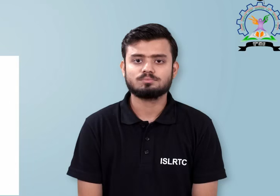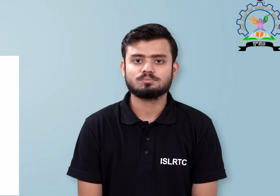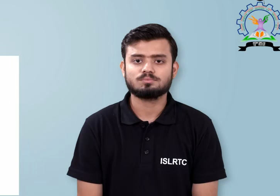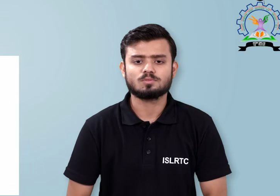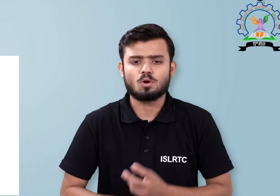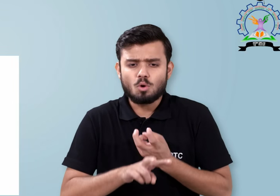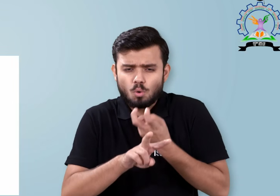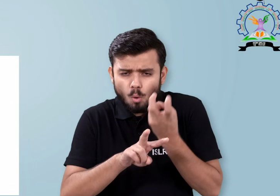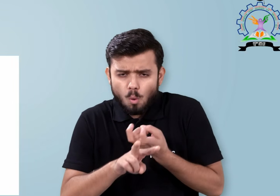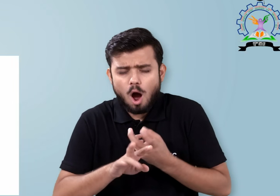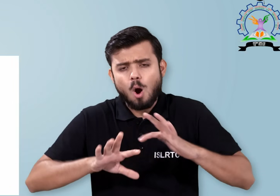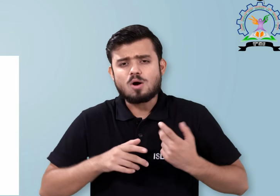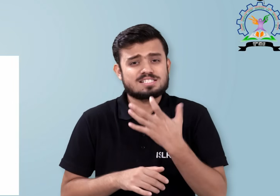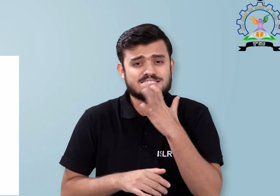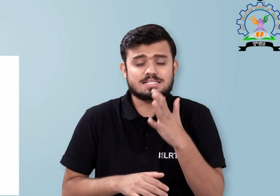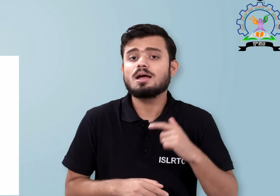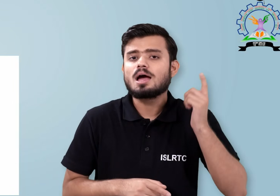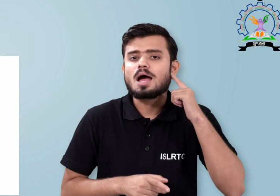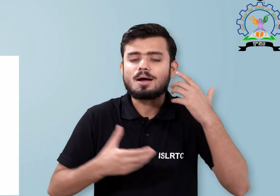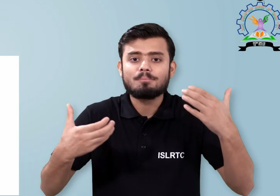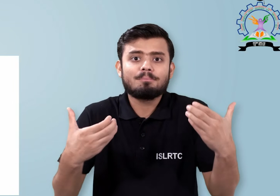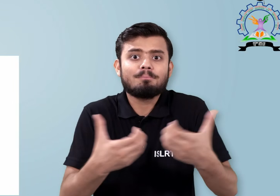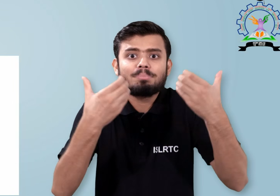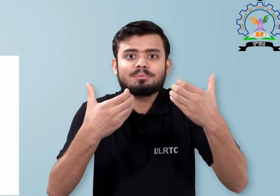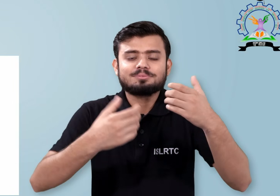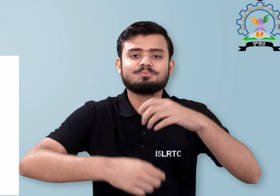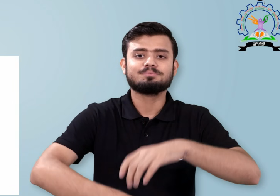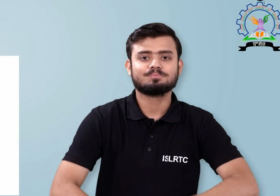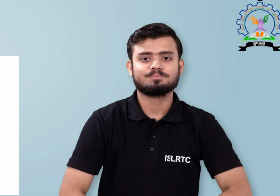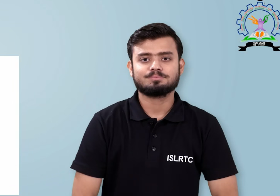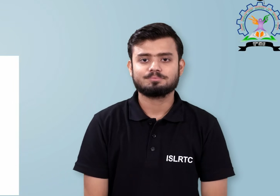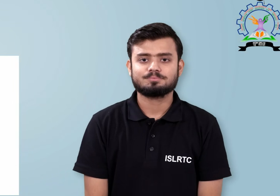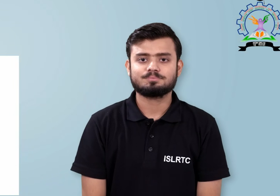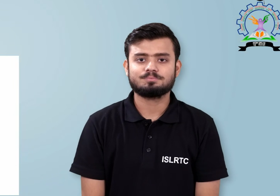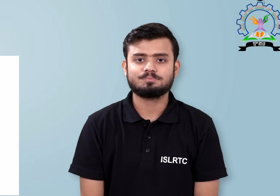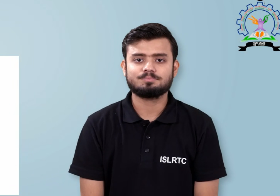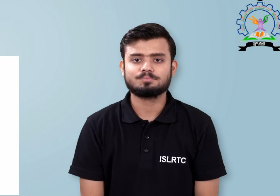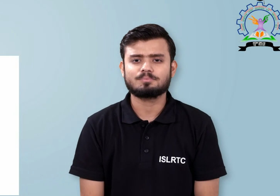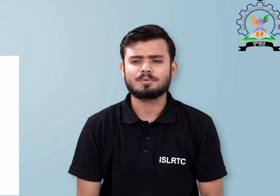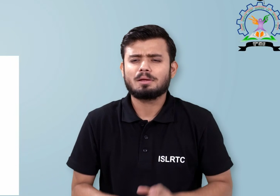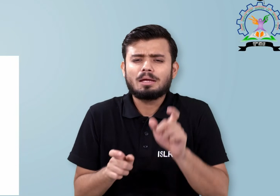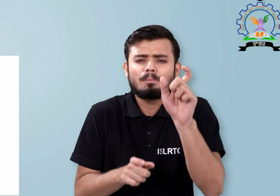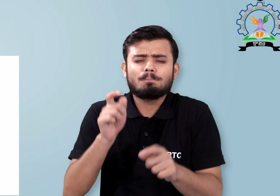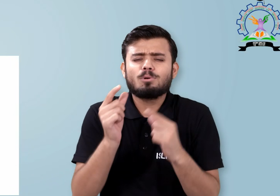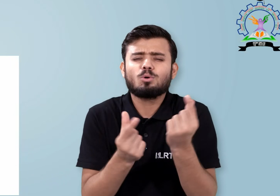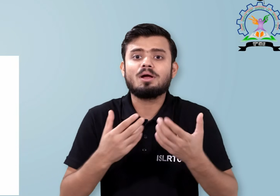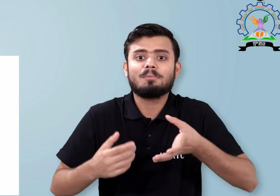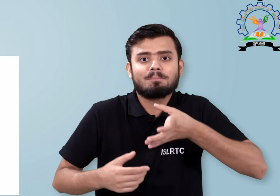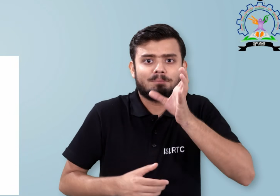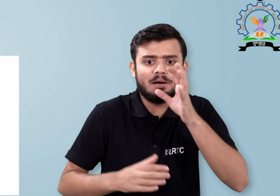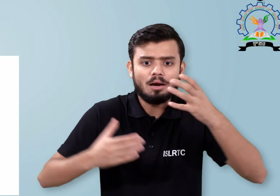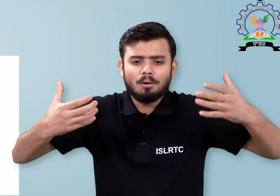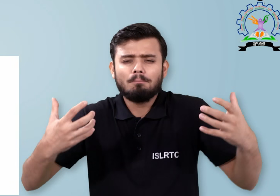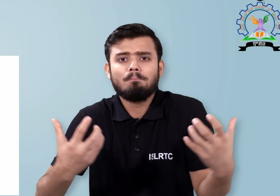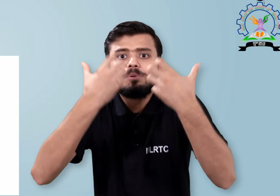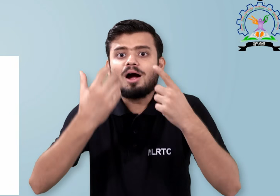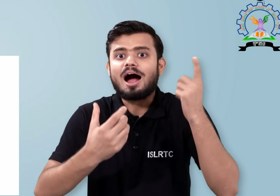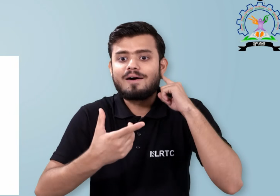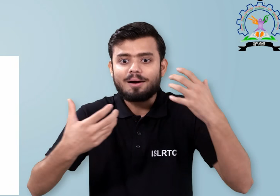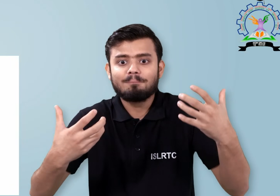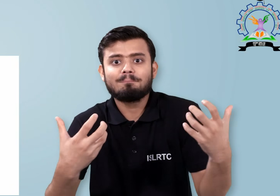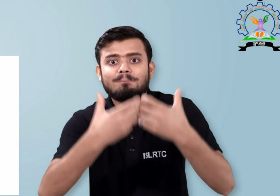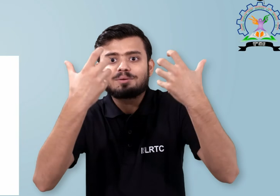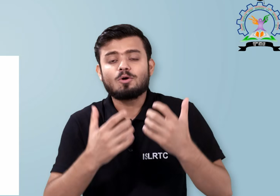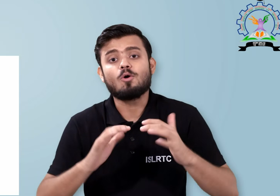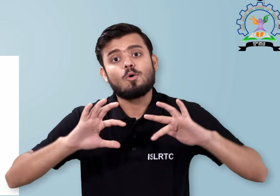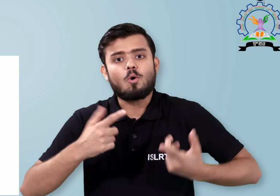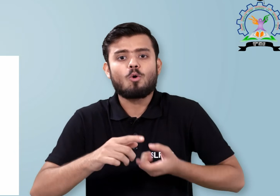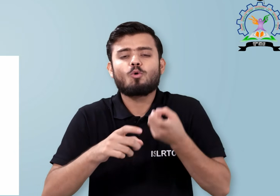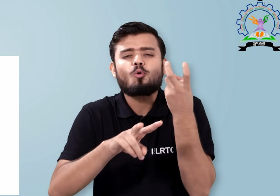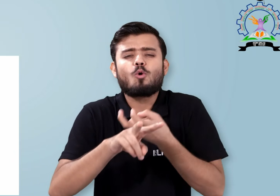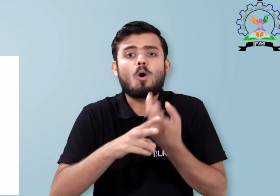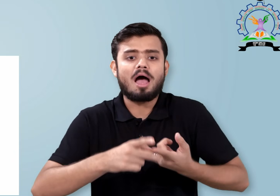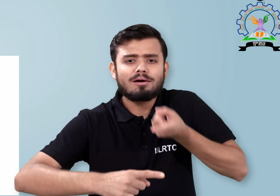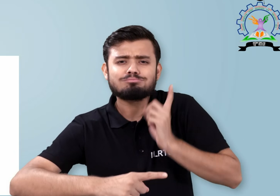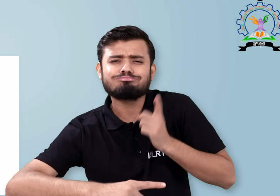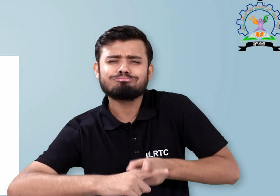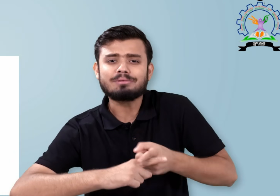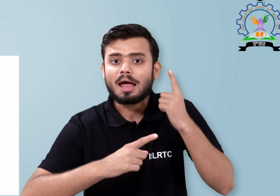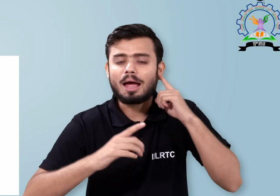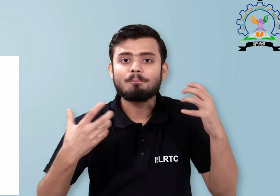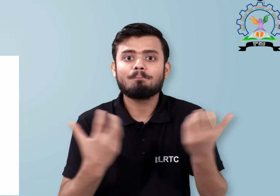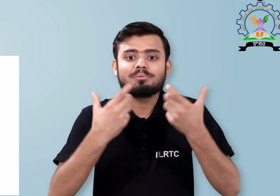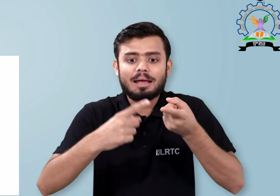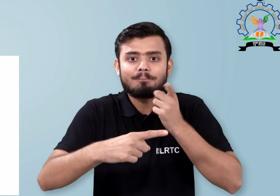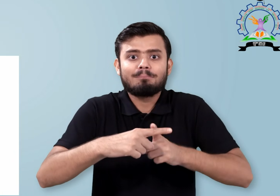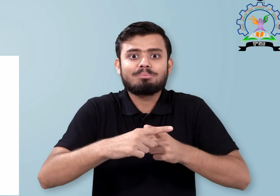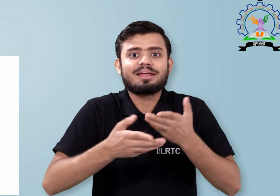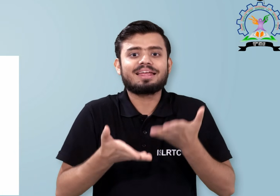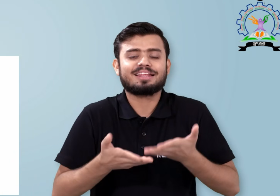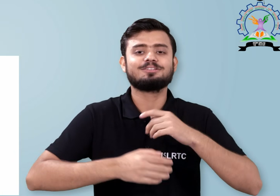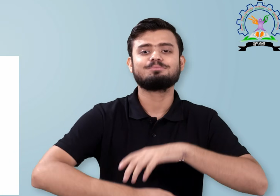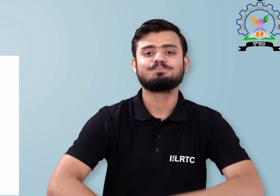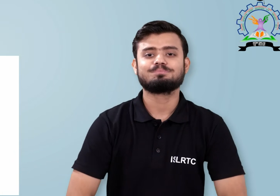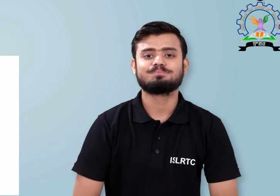Clink A sharp ringing sound, such as that made by striking metal or glass.